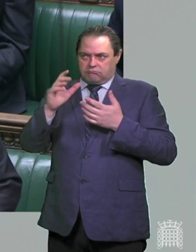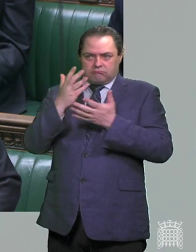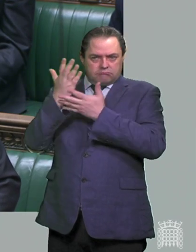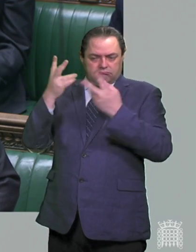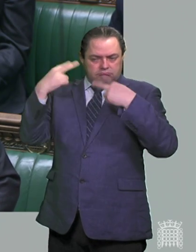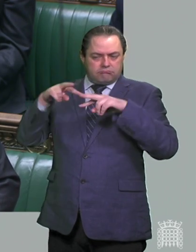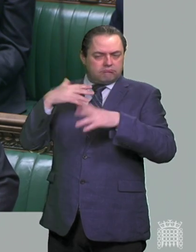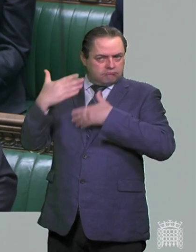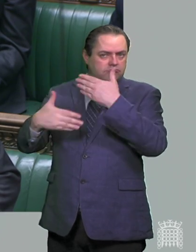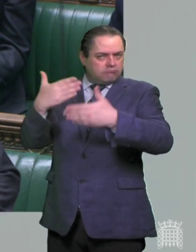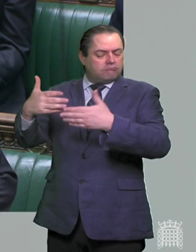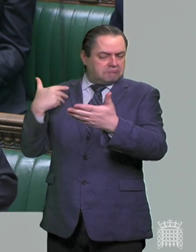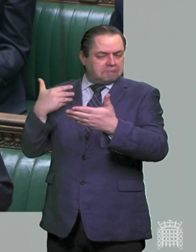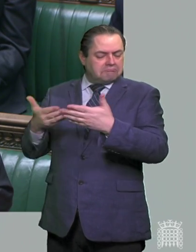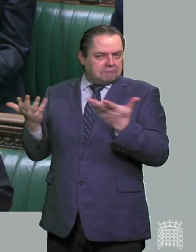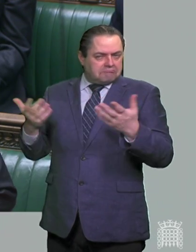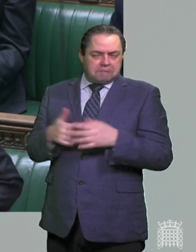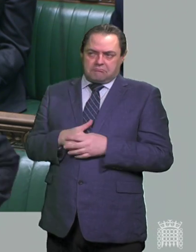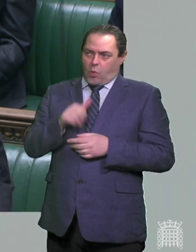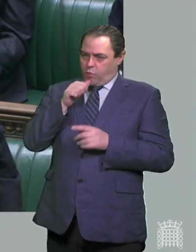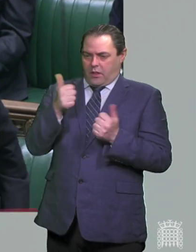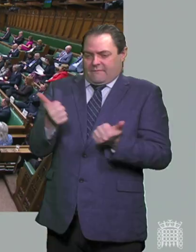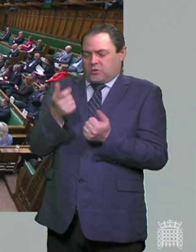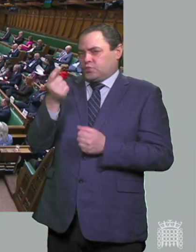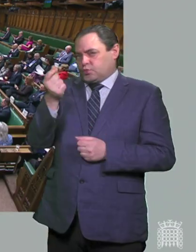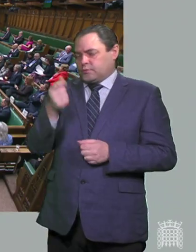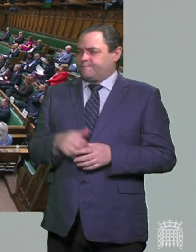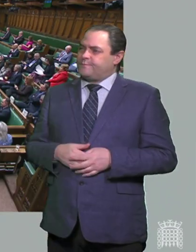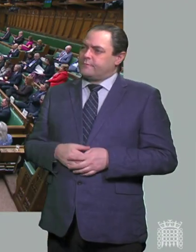That review has been in train for some time, and the conclusions will be coming shortly.